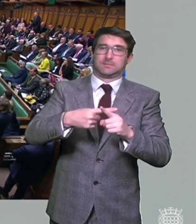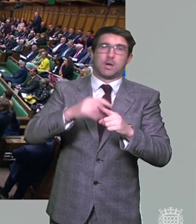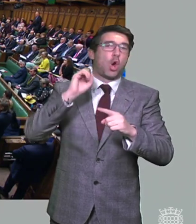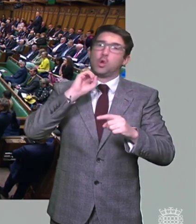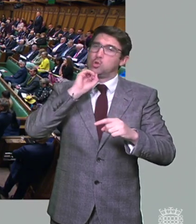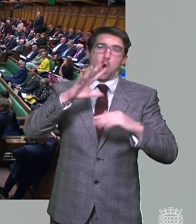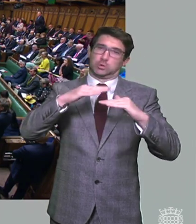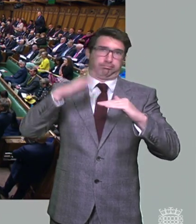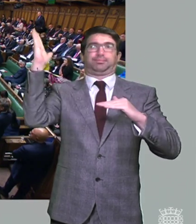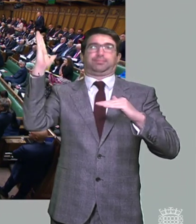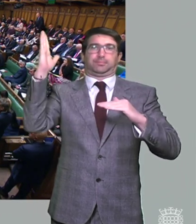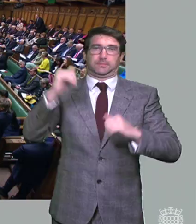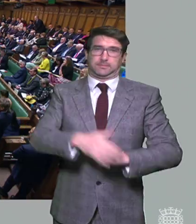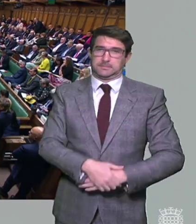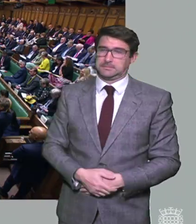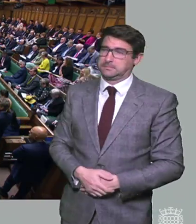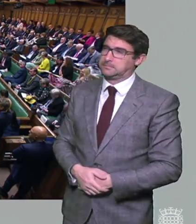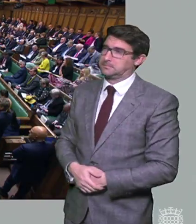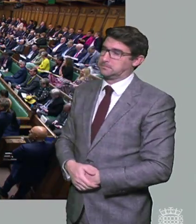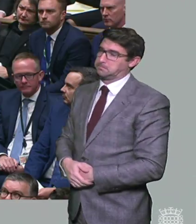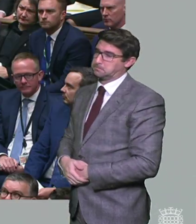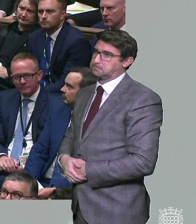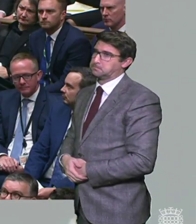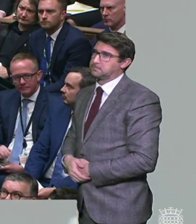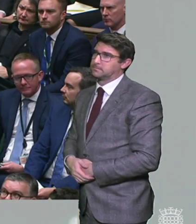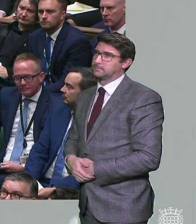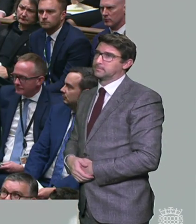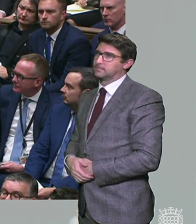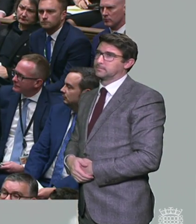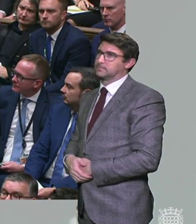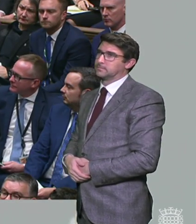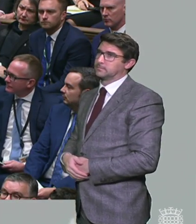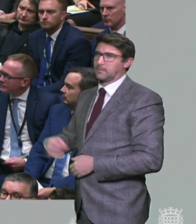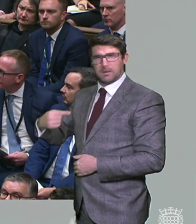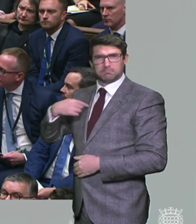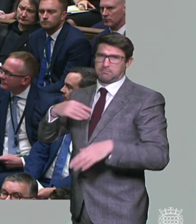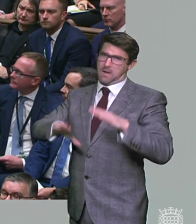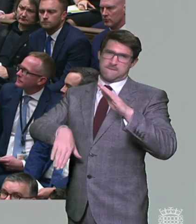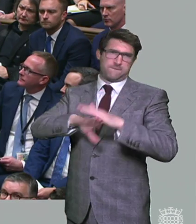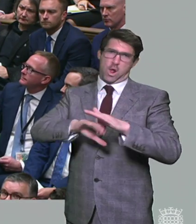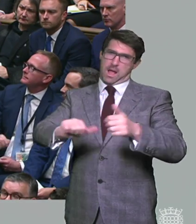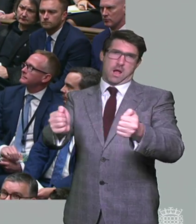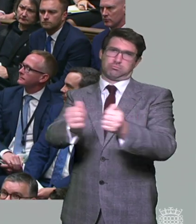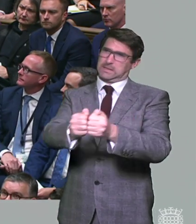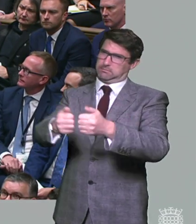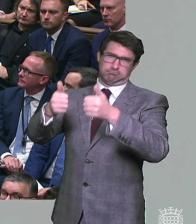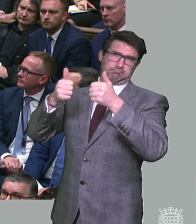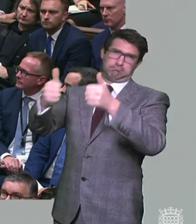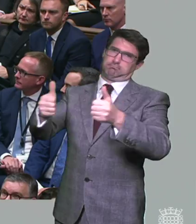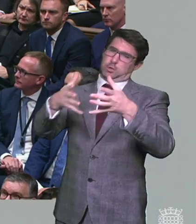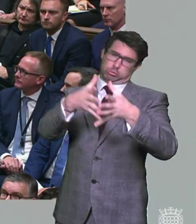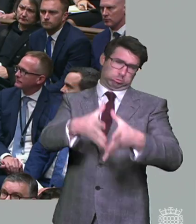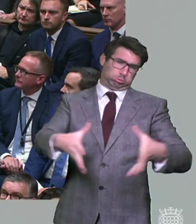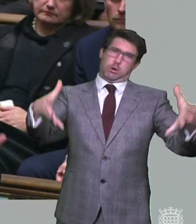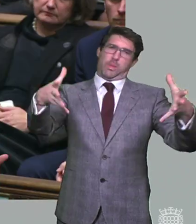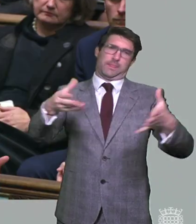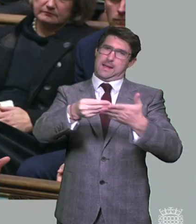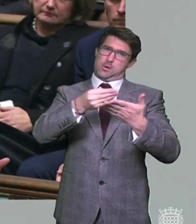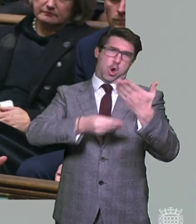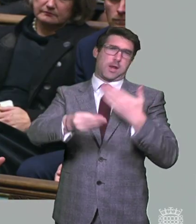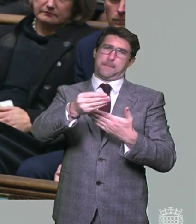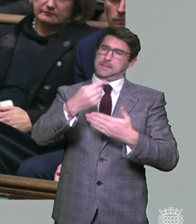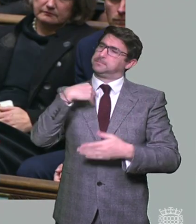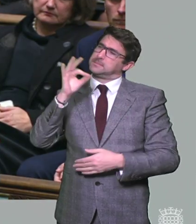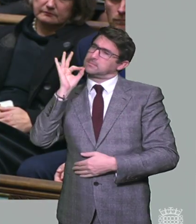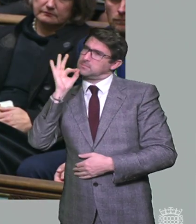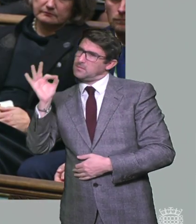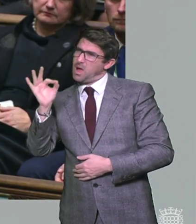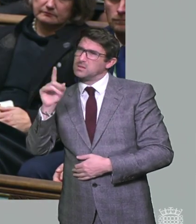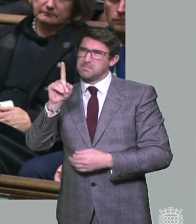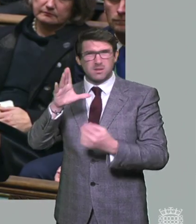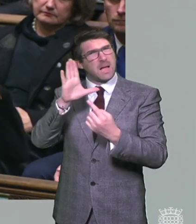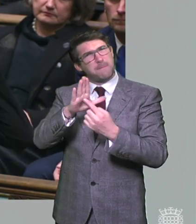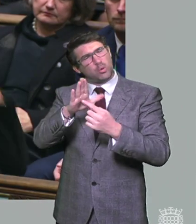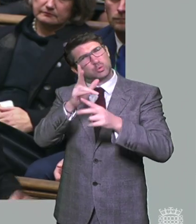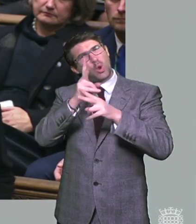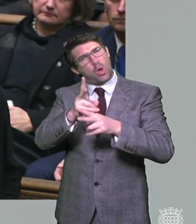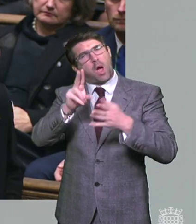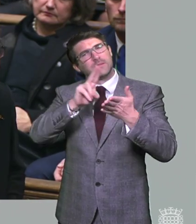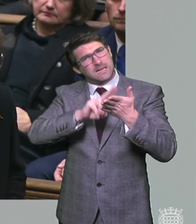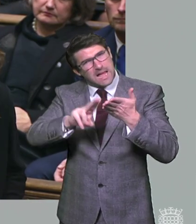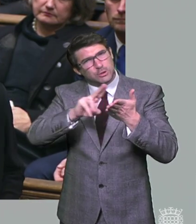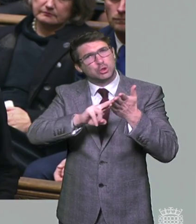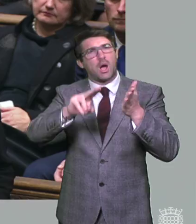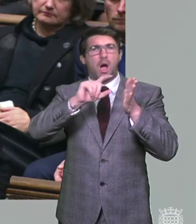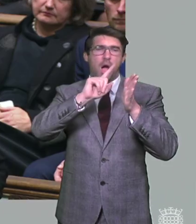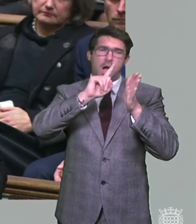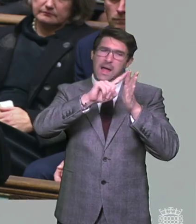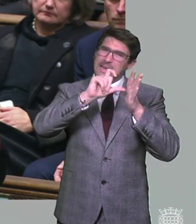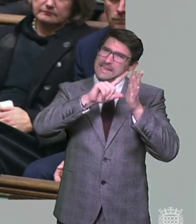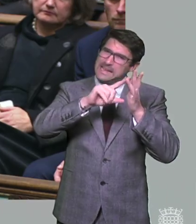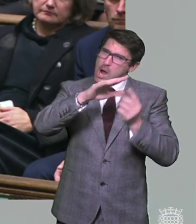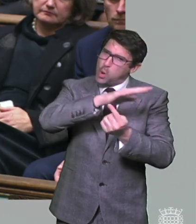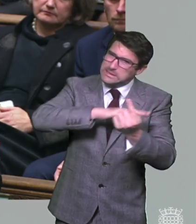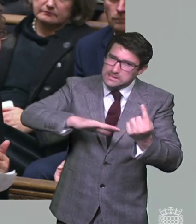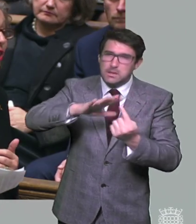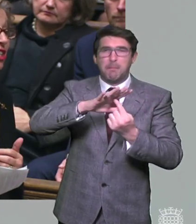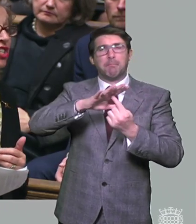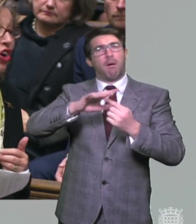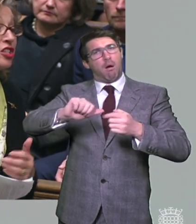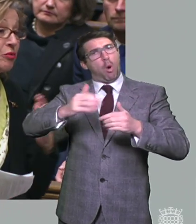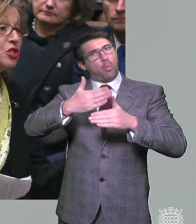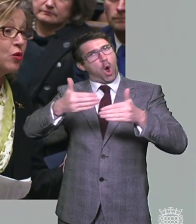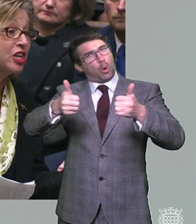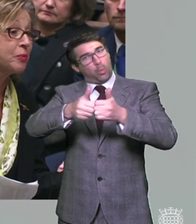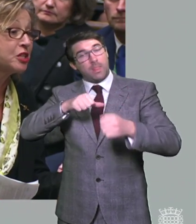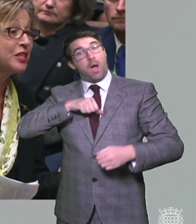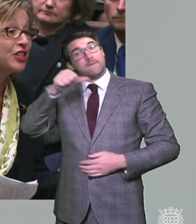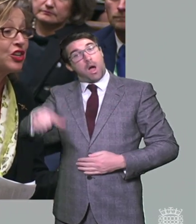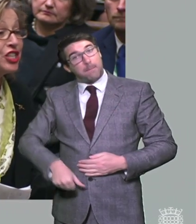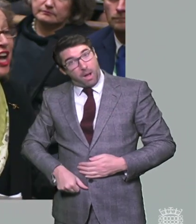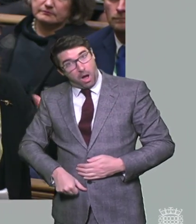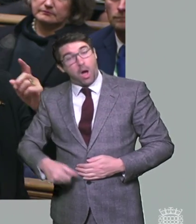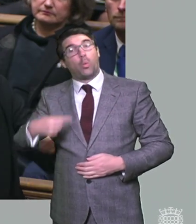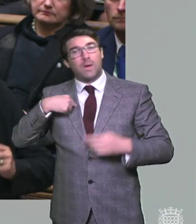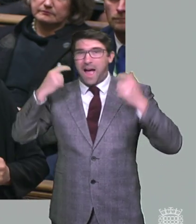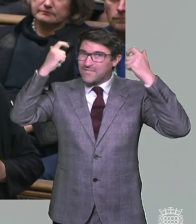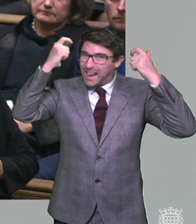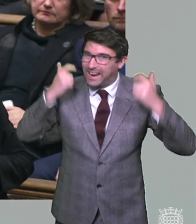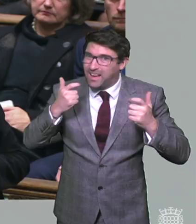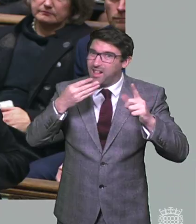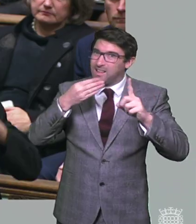I fully support this Government’s growth agenda, but would the Prime Minister agree that that can be achieved while also protecting and restoring our precious nature and ecosystems and working with our farmers, so that we meet our legally binding target to restore nature by 2030?